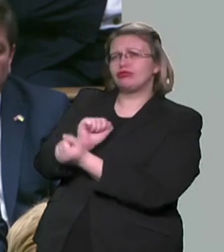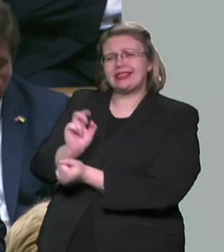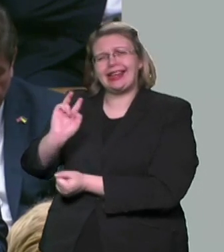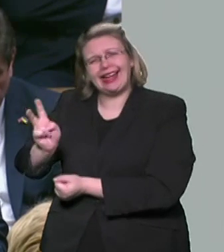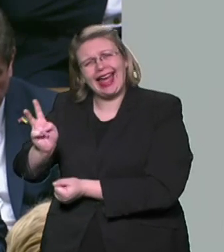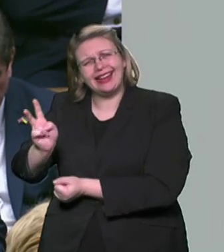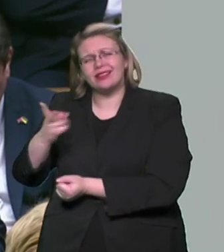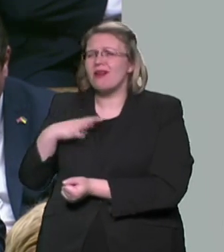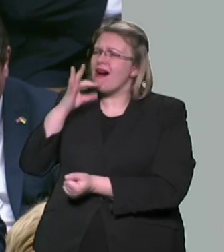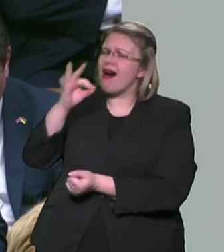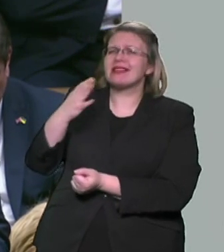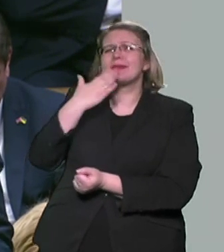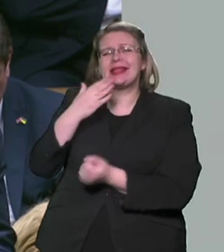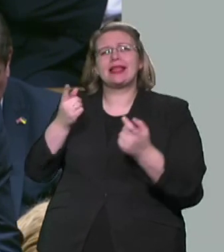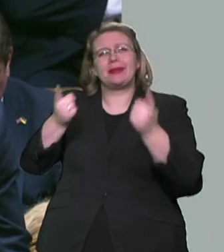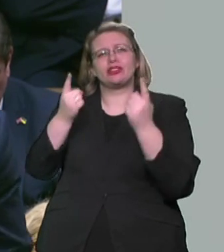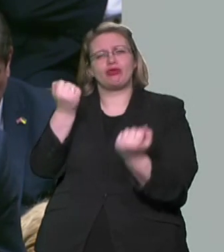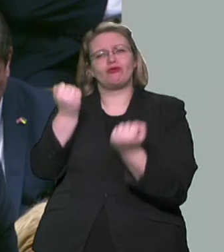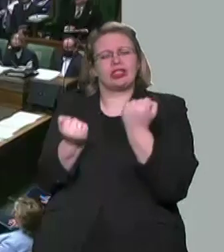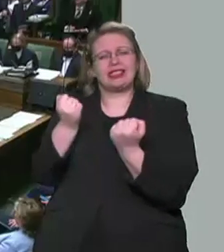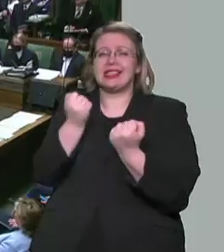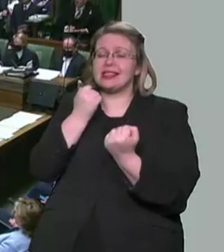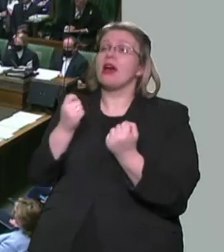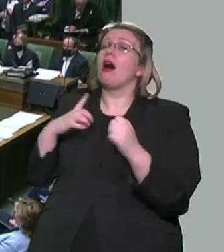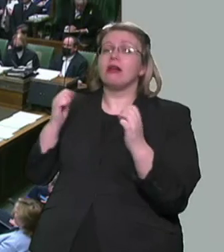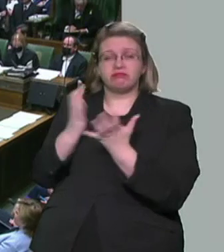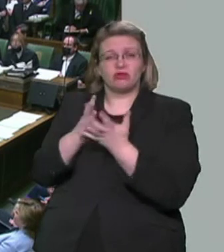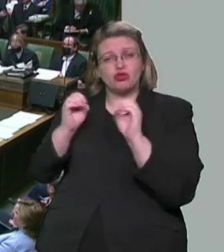Will he instruct the Ministry of Justice not to appeal that planning decision?